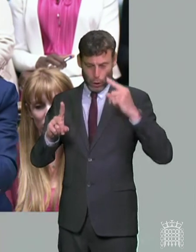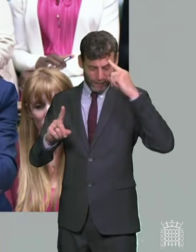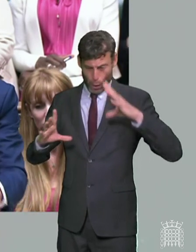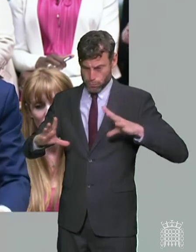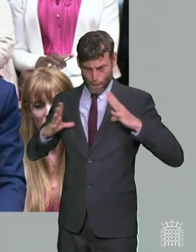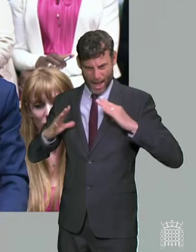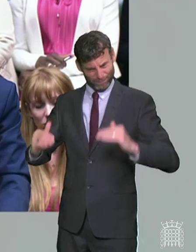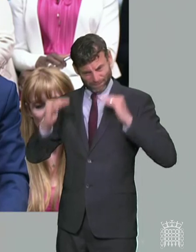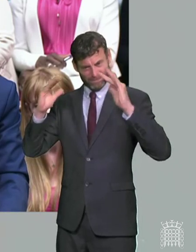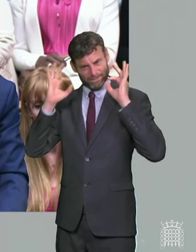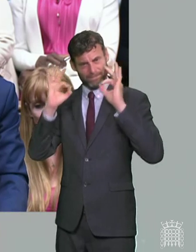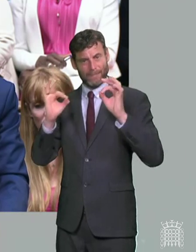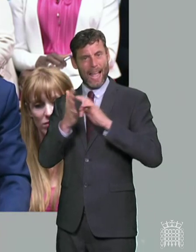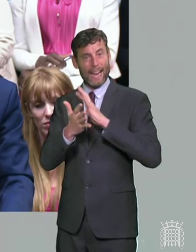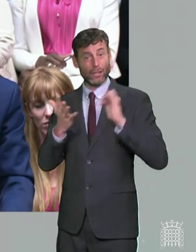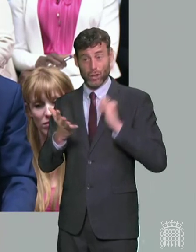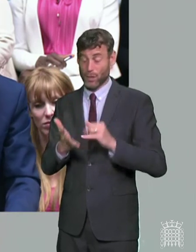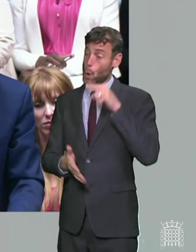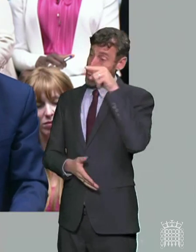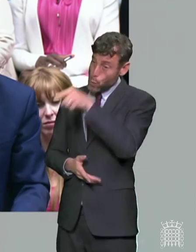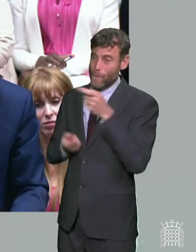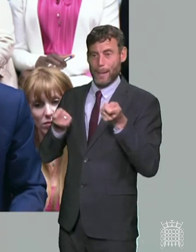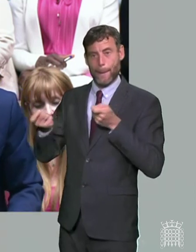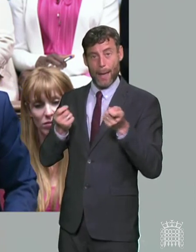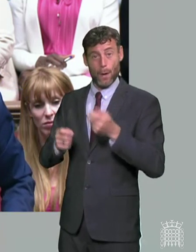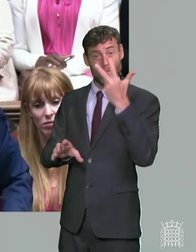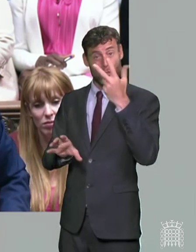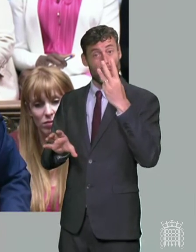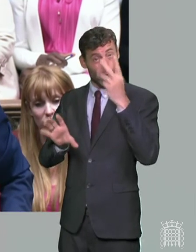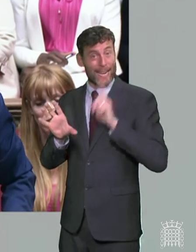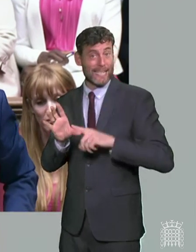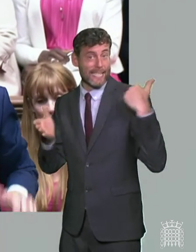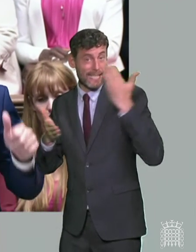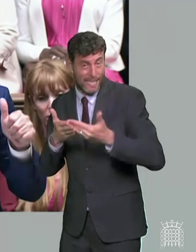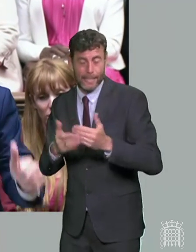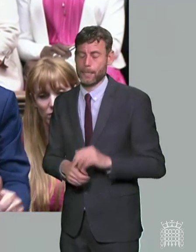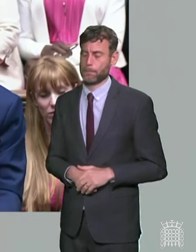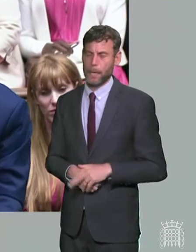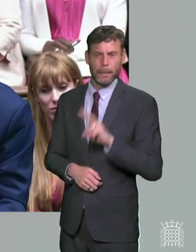He has been in power for three years and things are getting worse, not better.